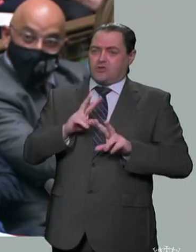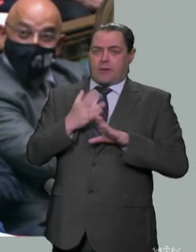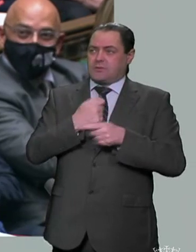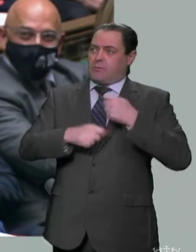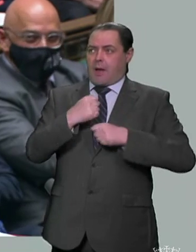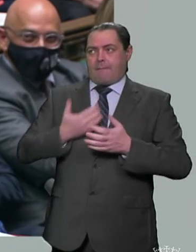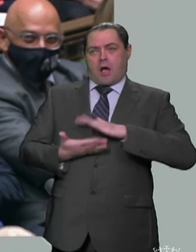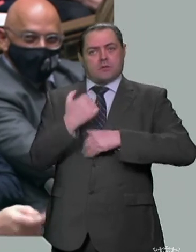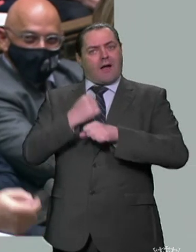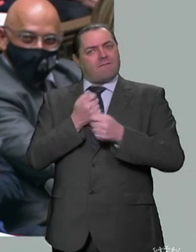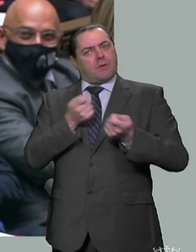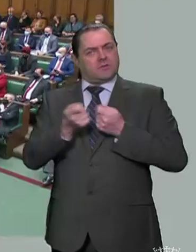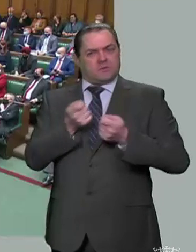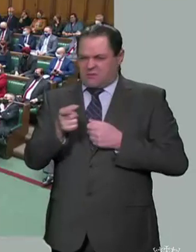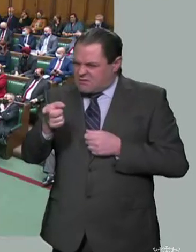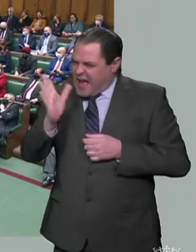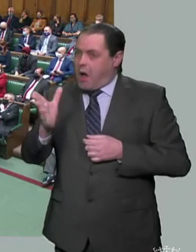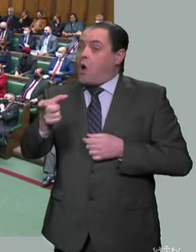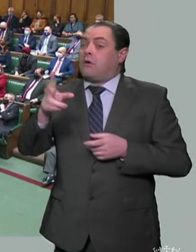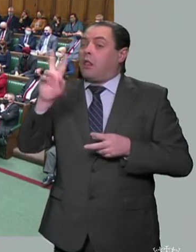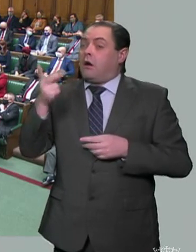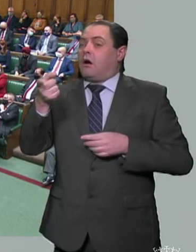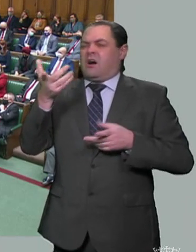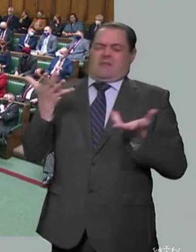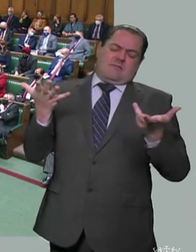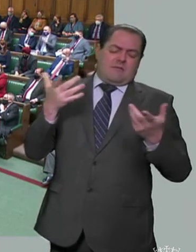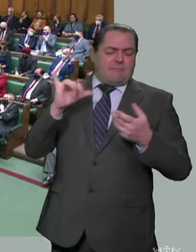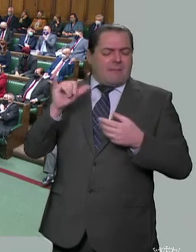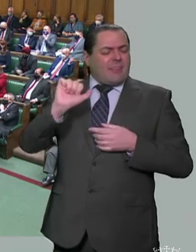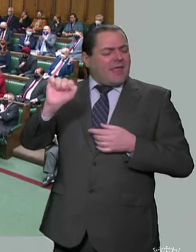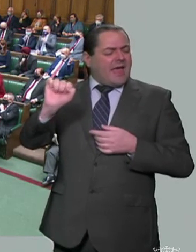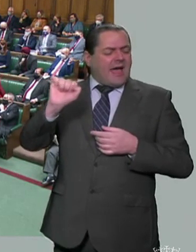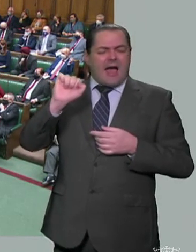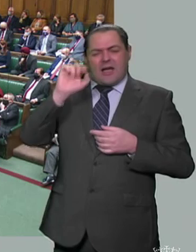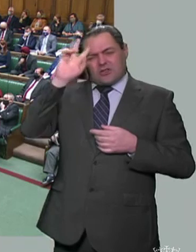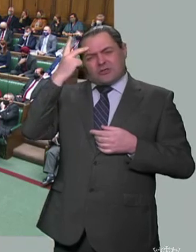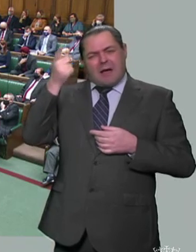Is it? Well, maybe they have changed their minds now, but it was. Maybe they have had second thoughts.